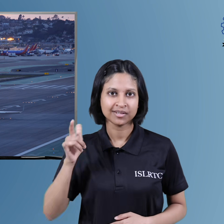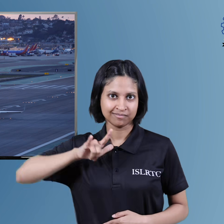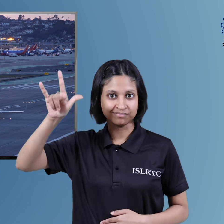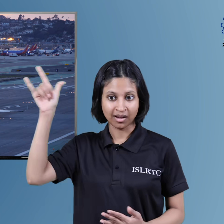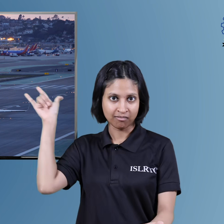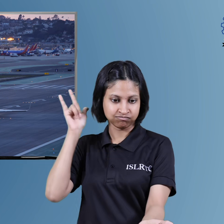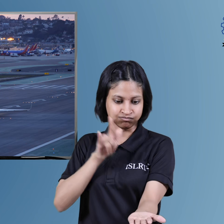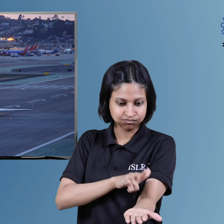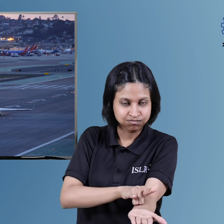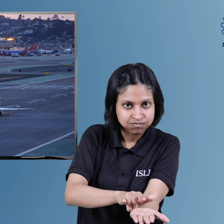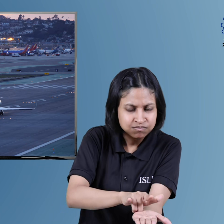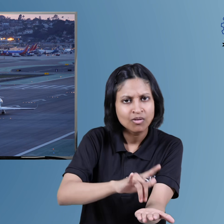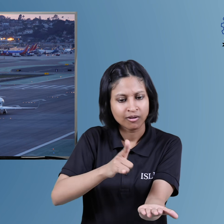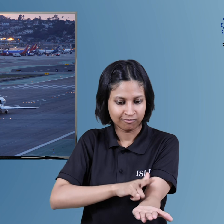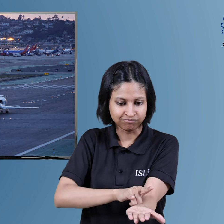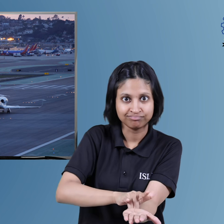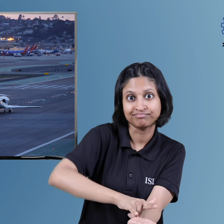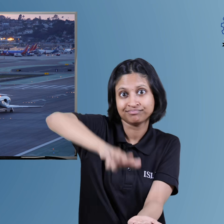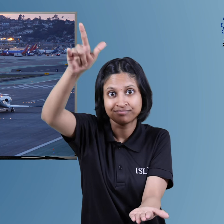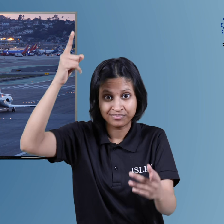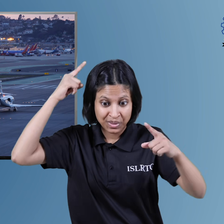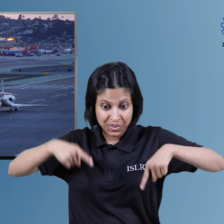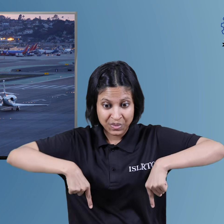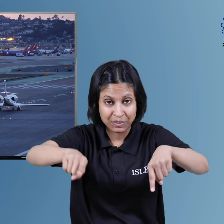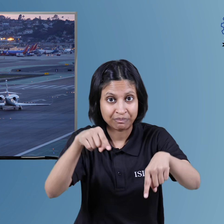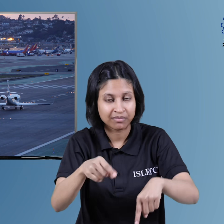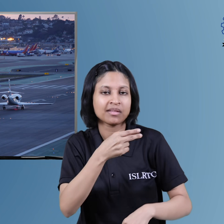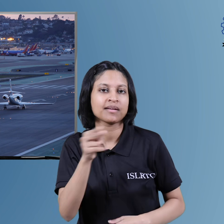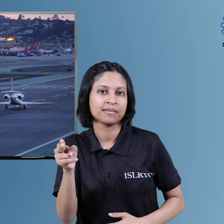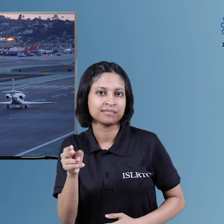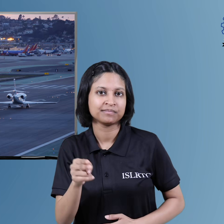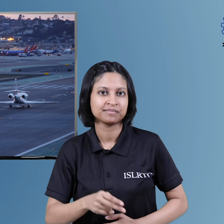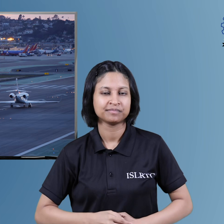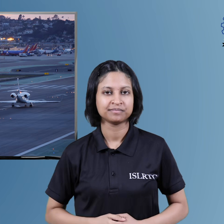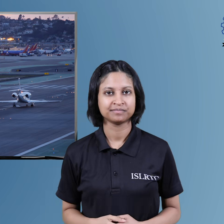A strip of land where aircraft land and takeoff.